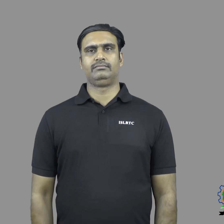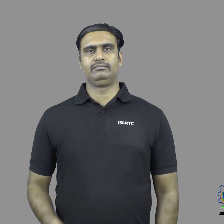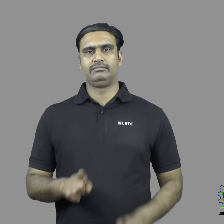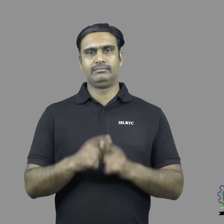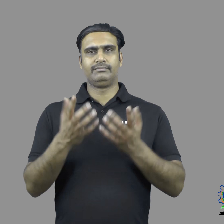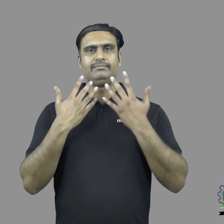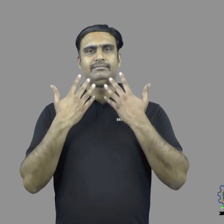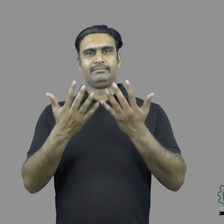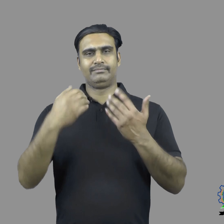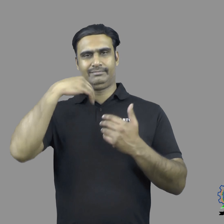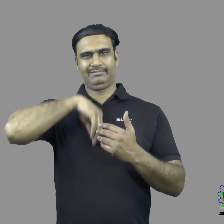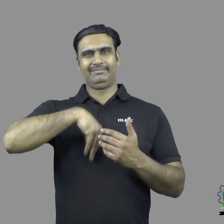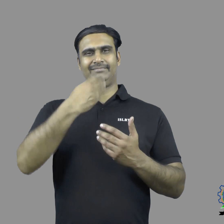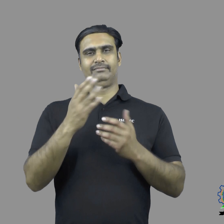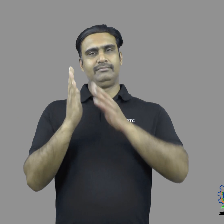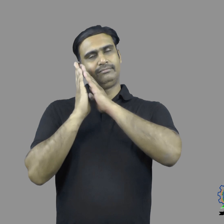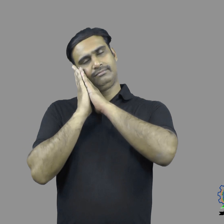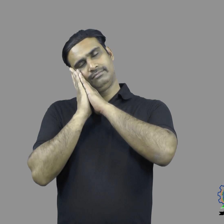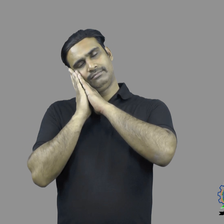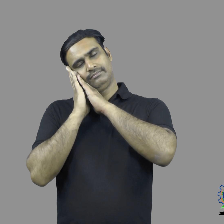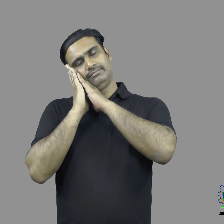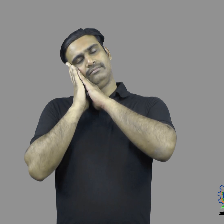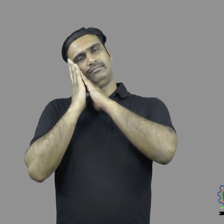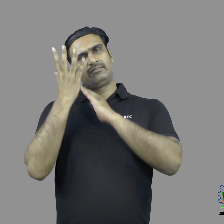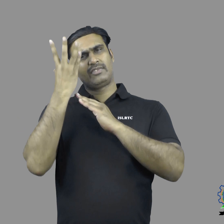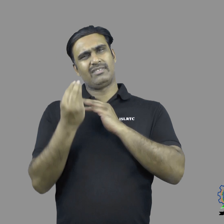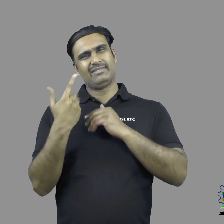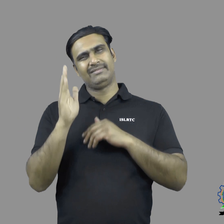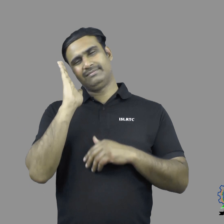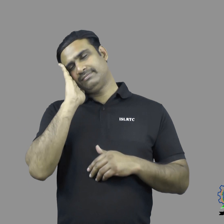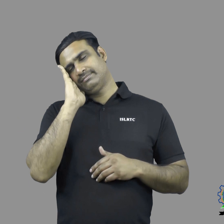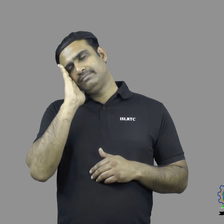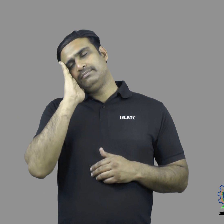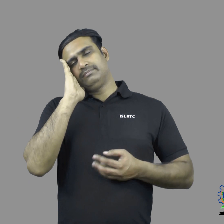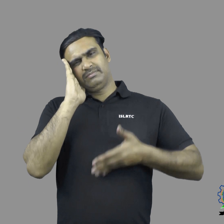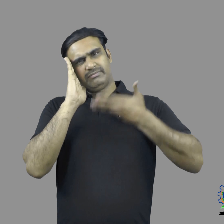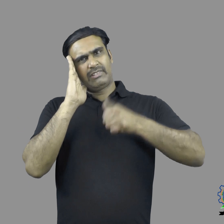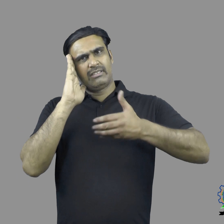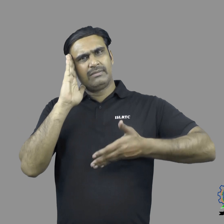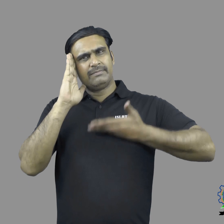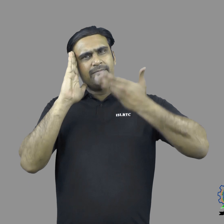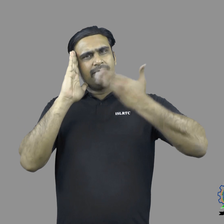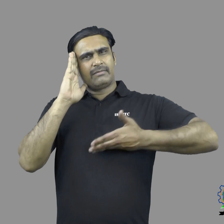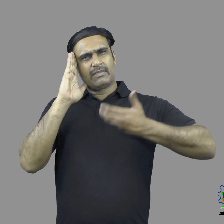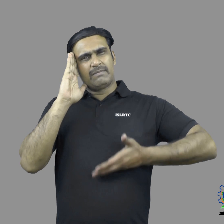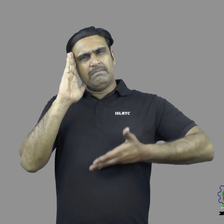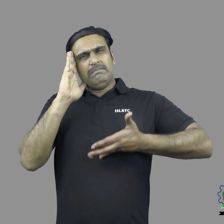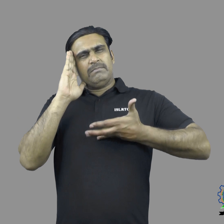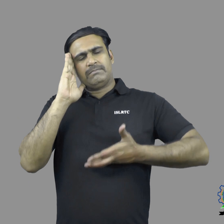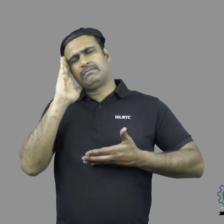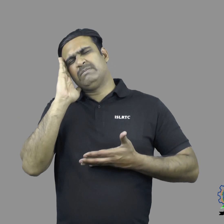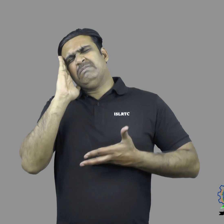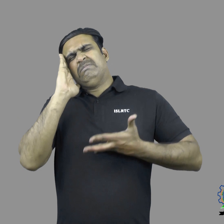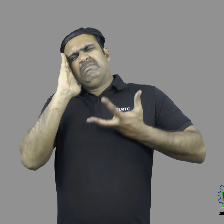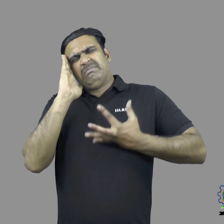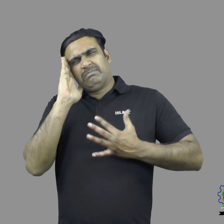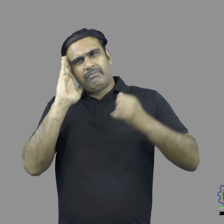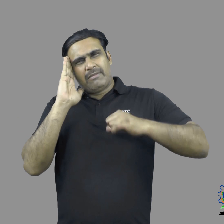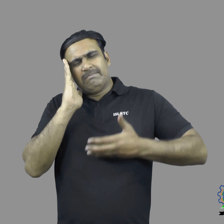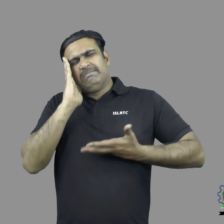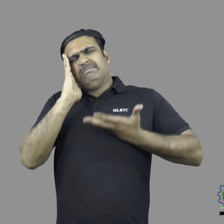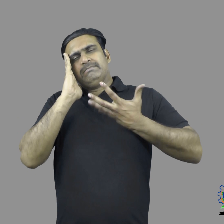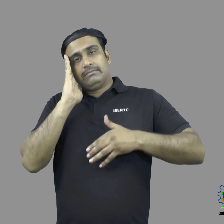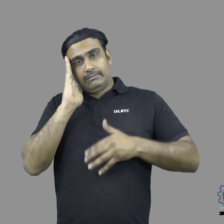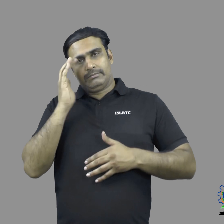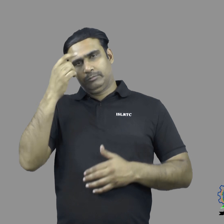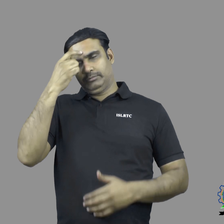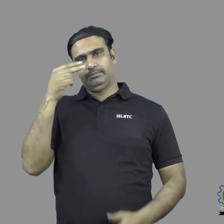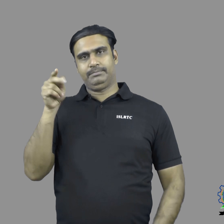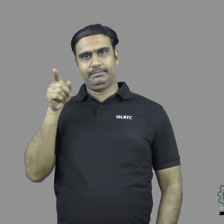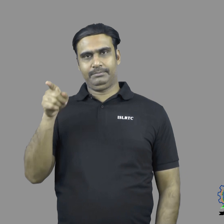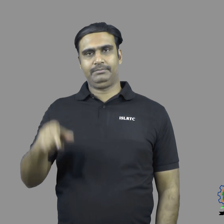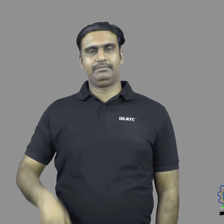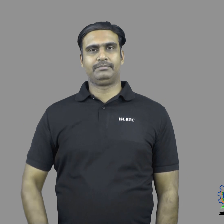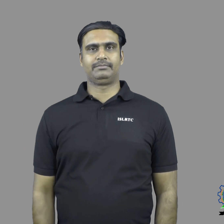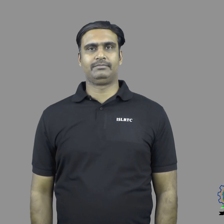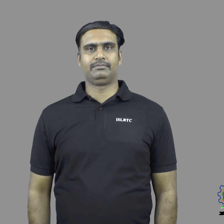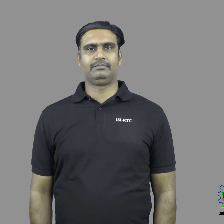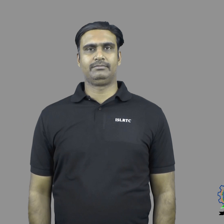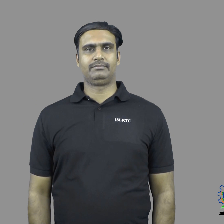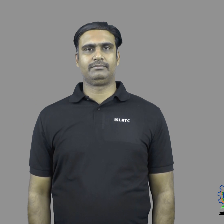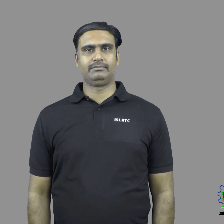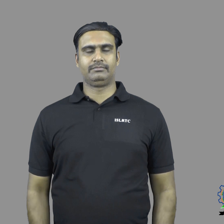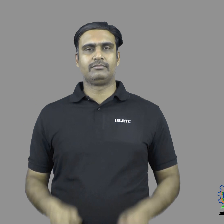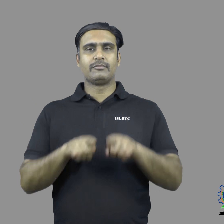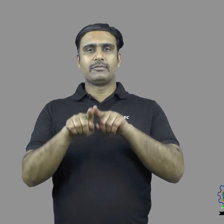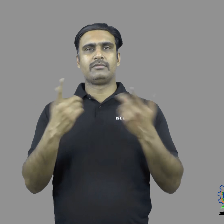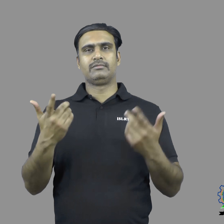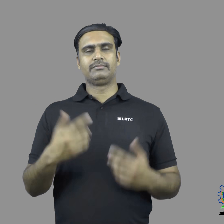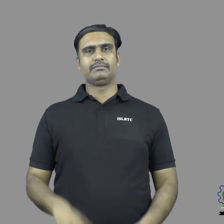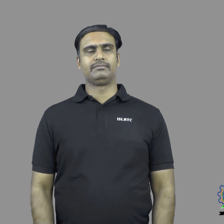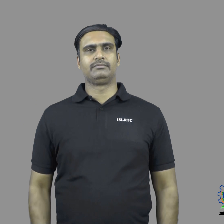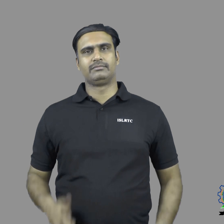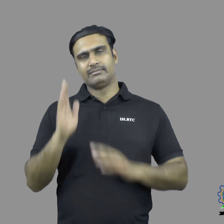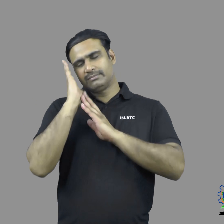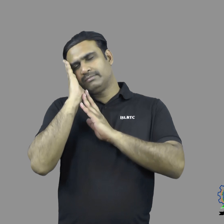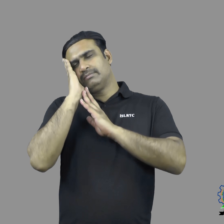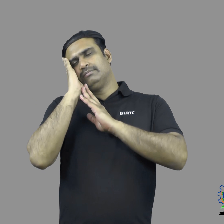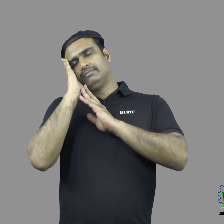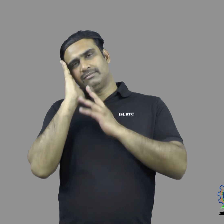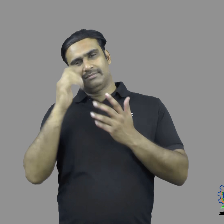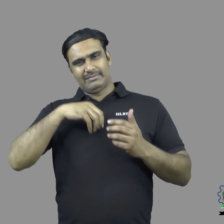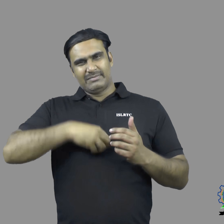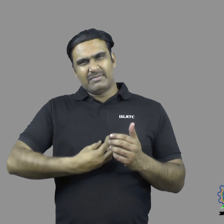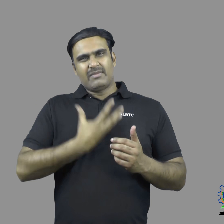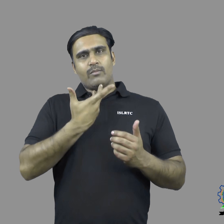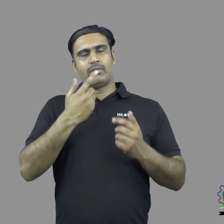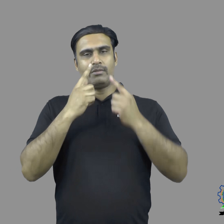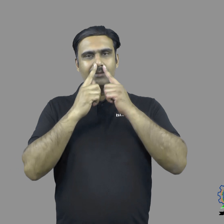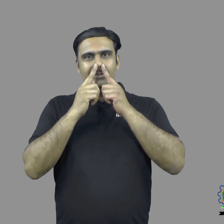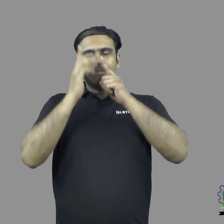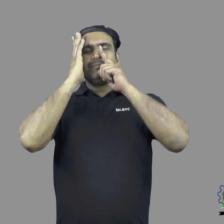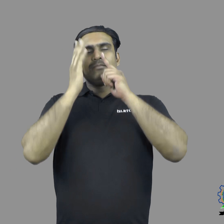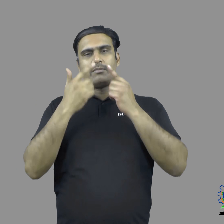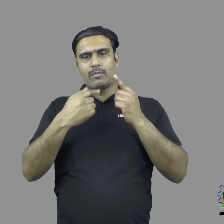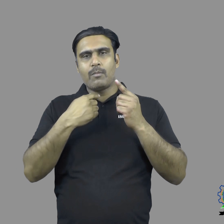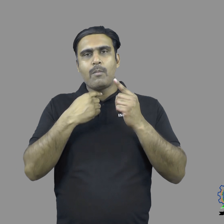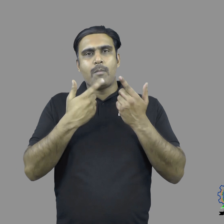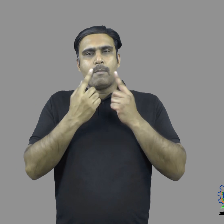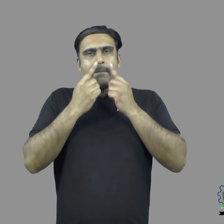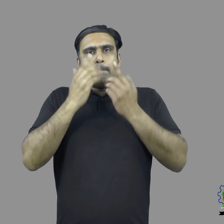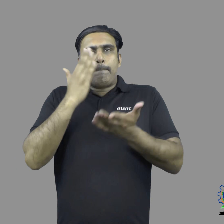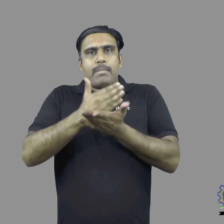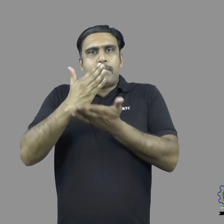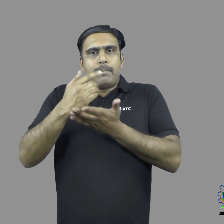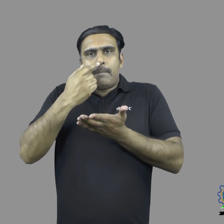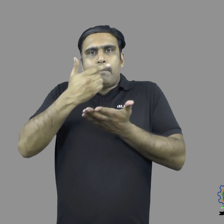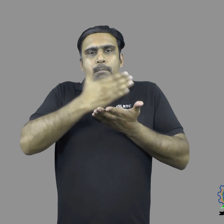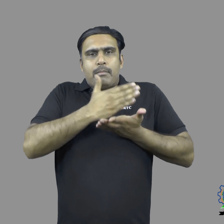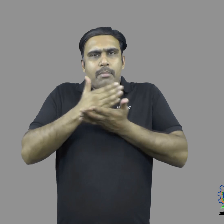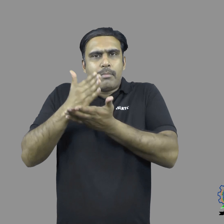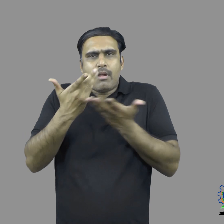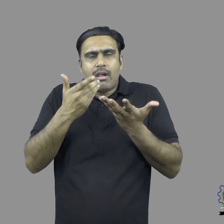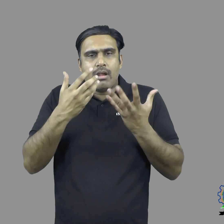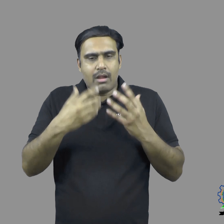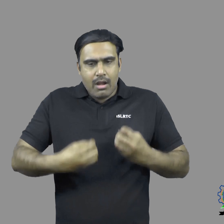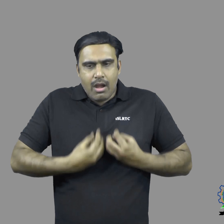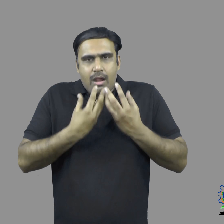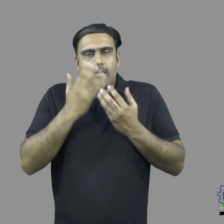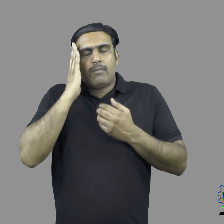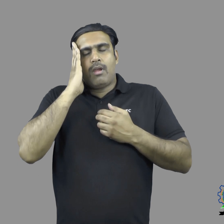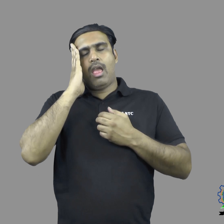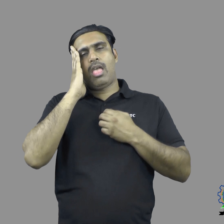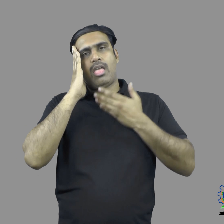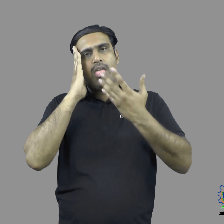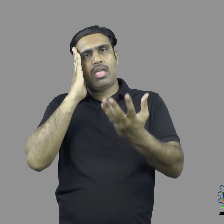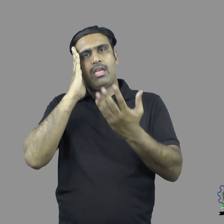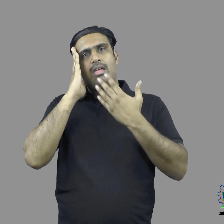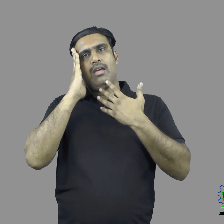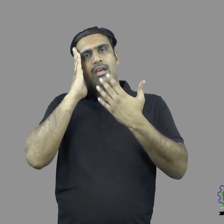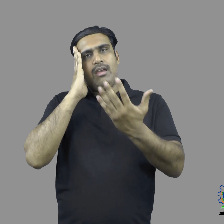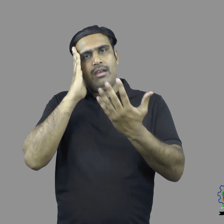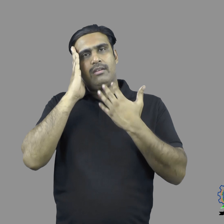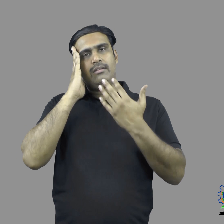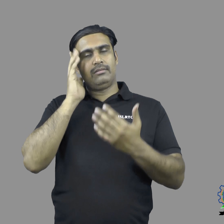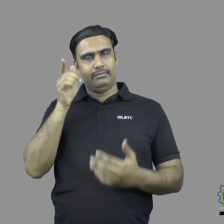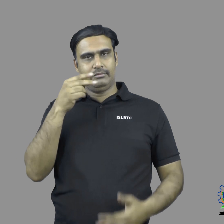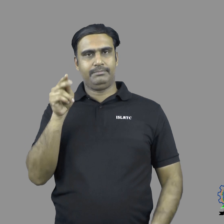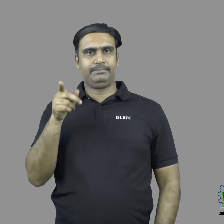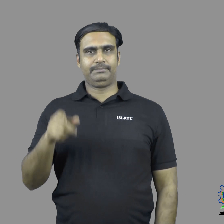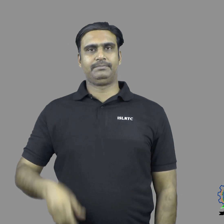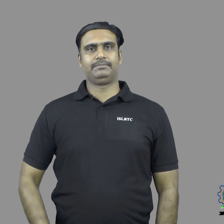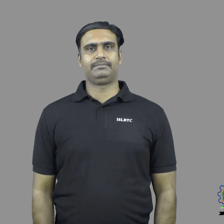Sleep Apnea